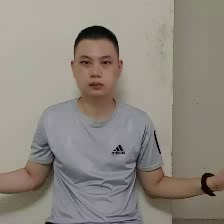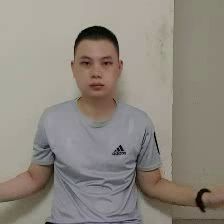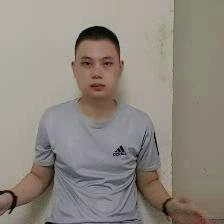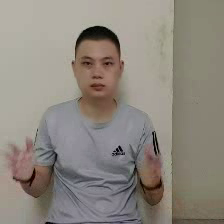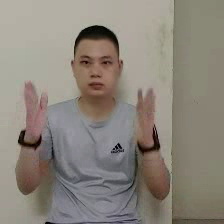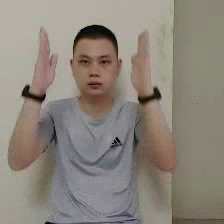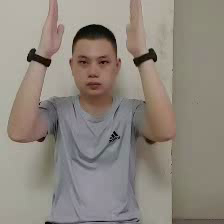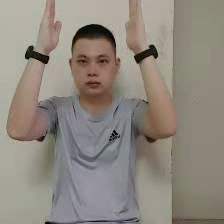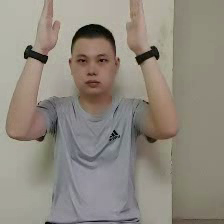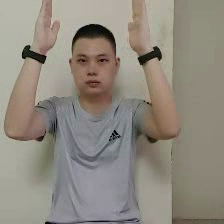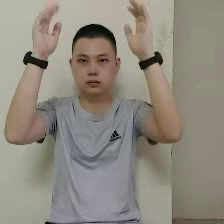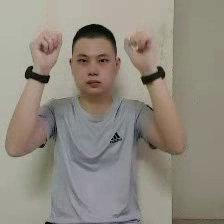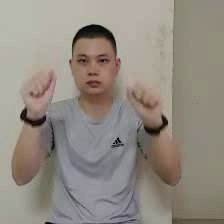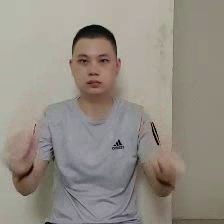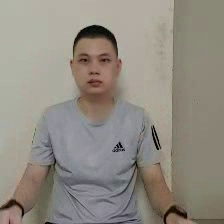Chạy